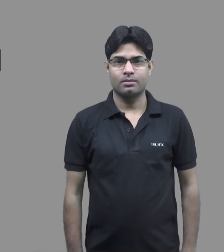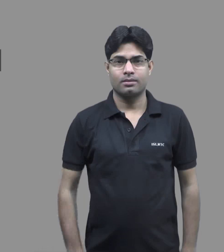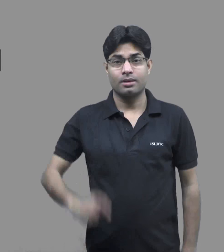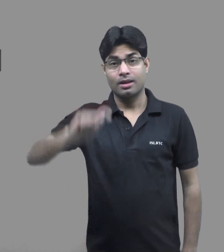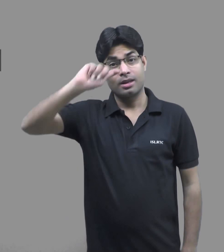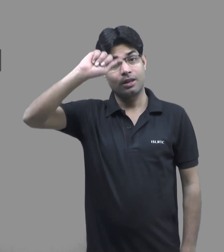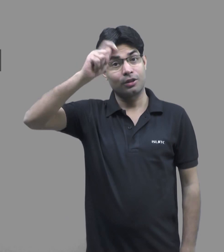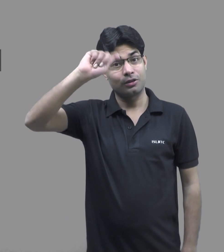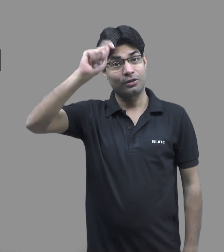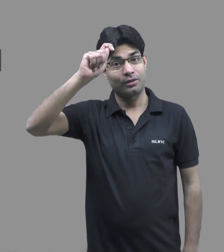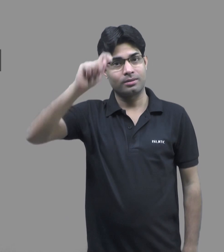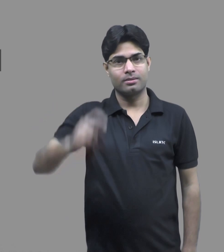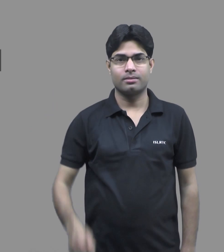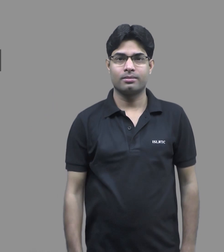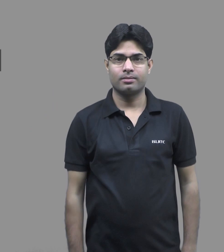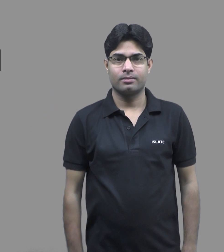English